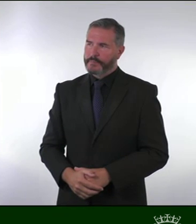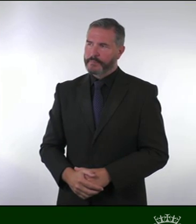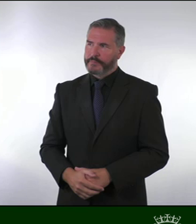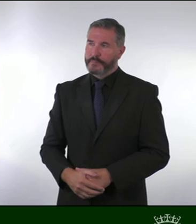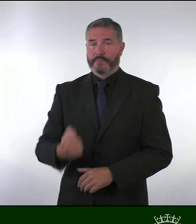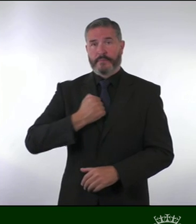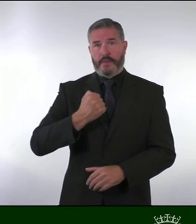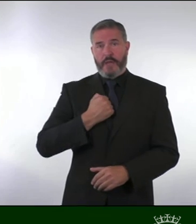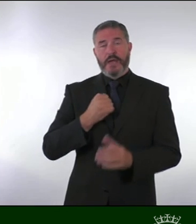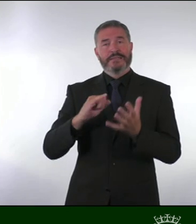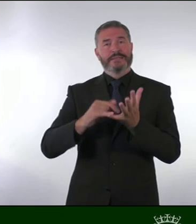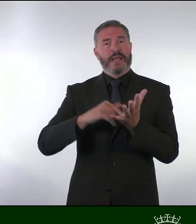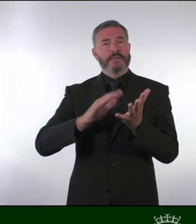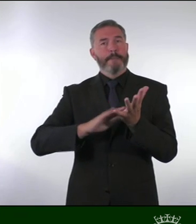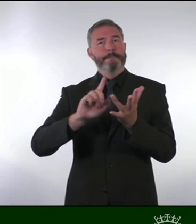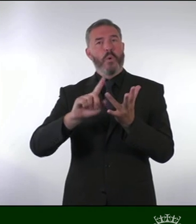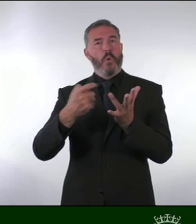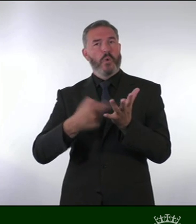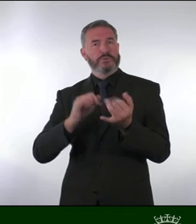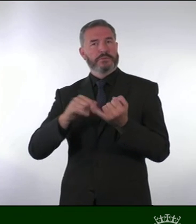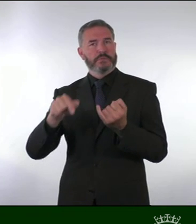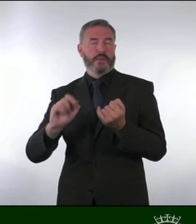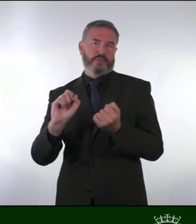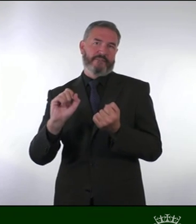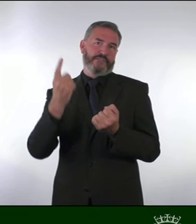St Mawes in my constituency was recently placed first in the Which?